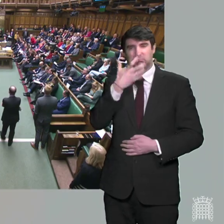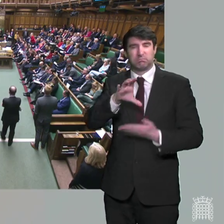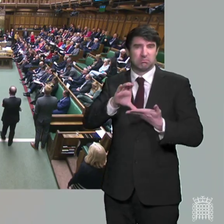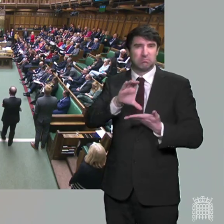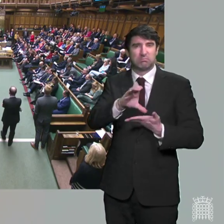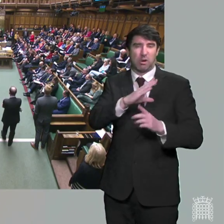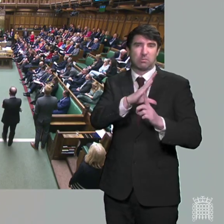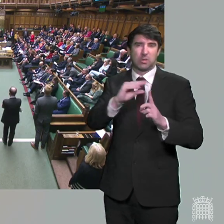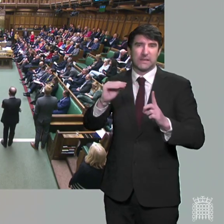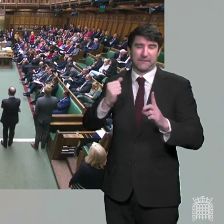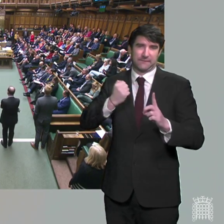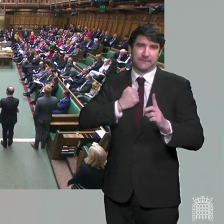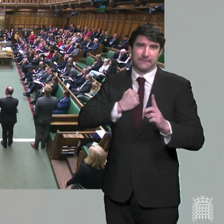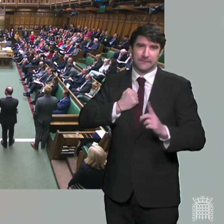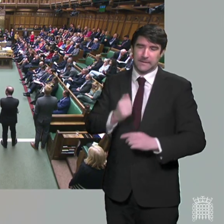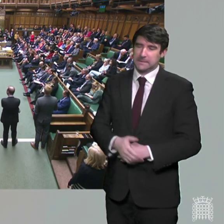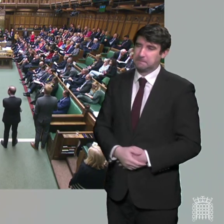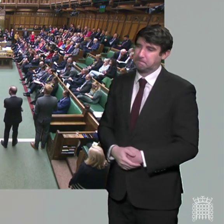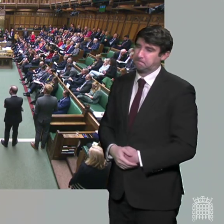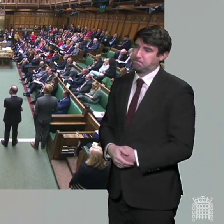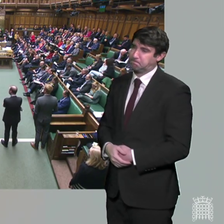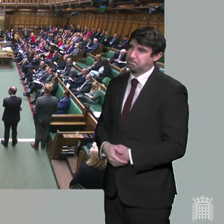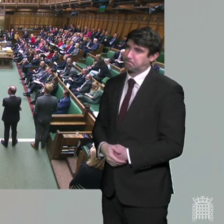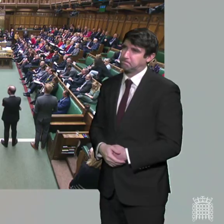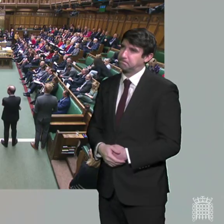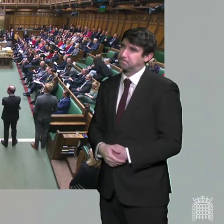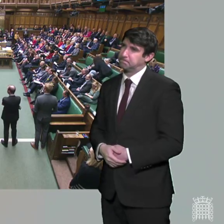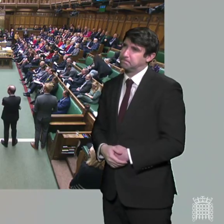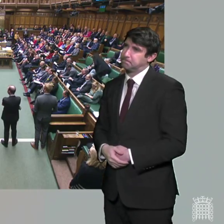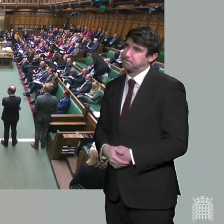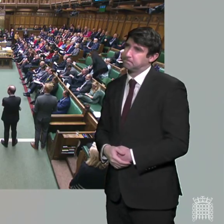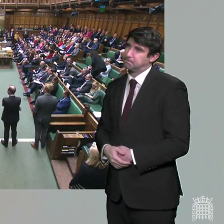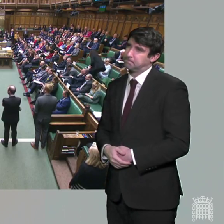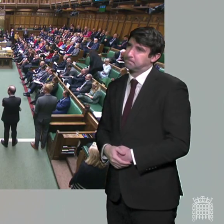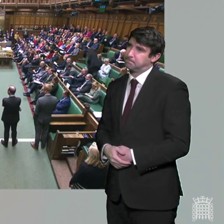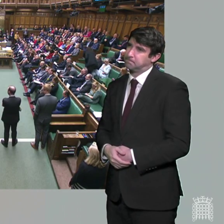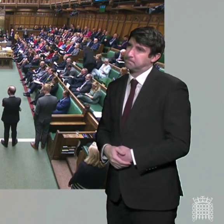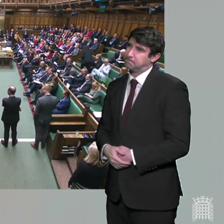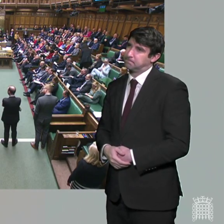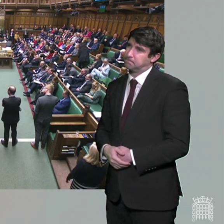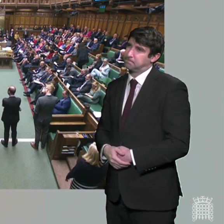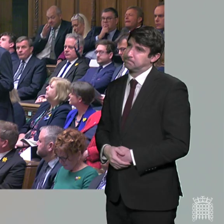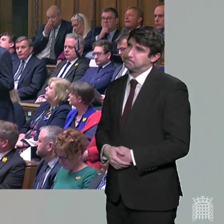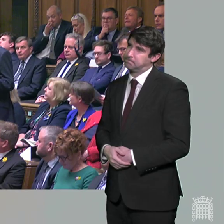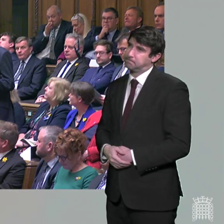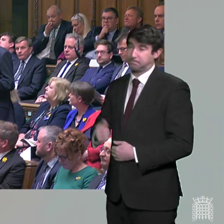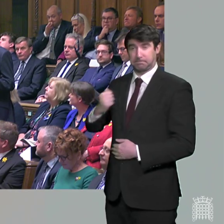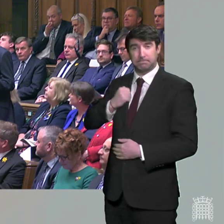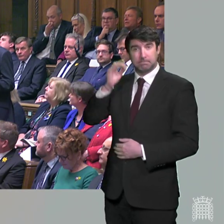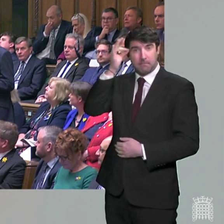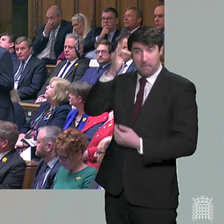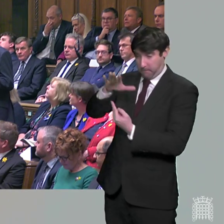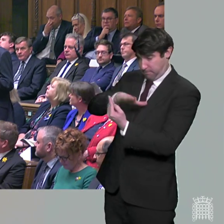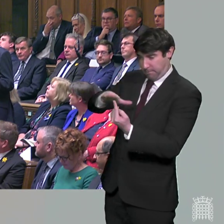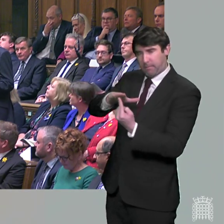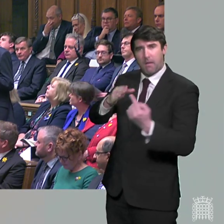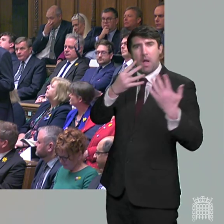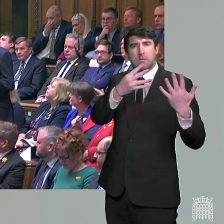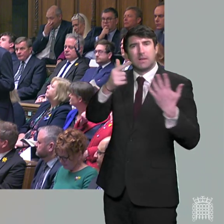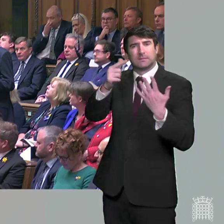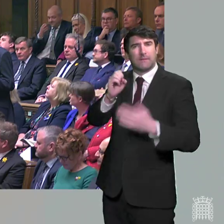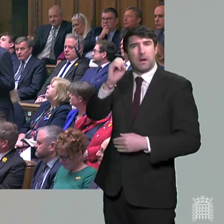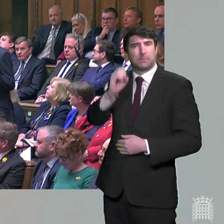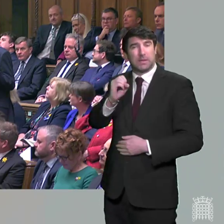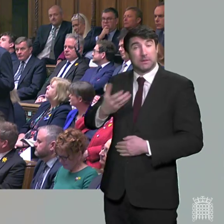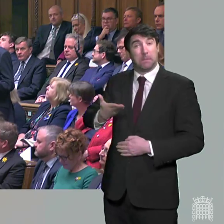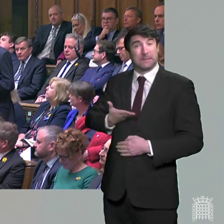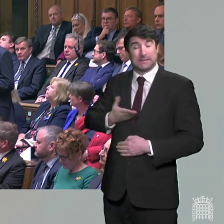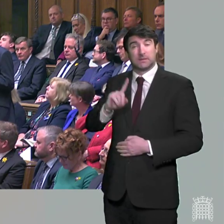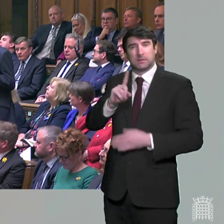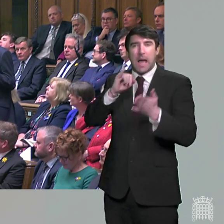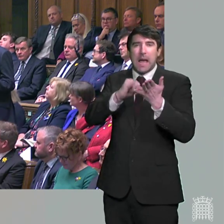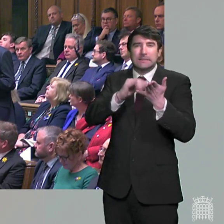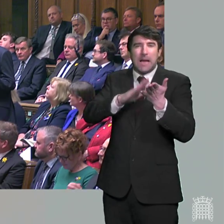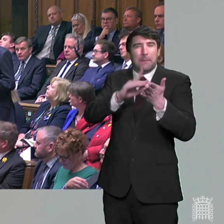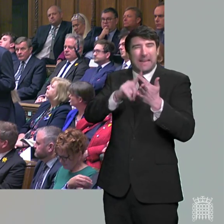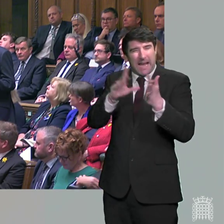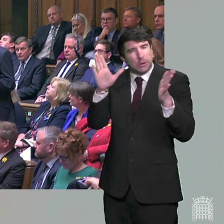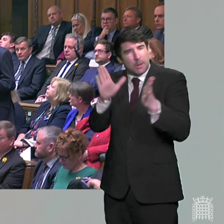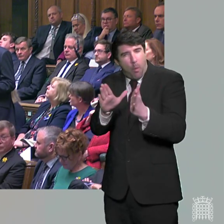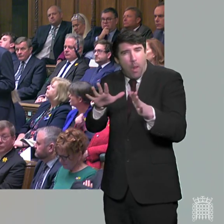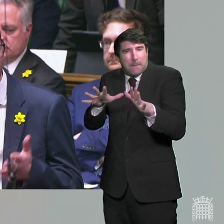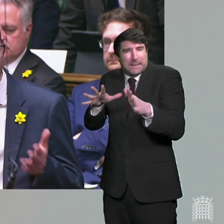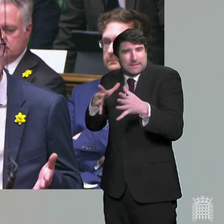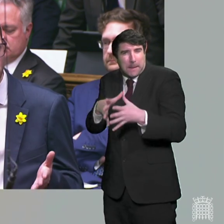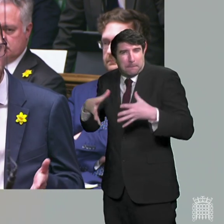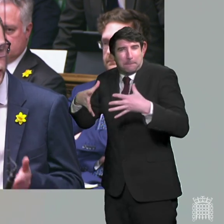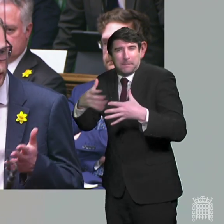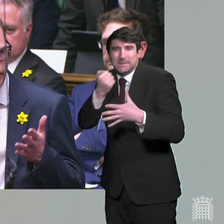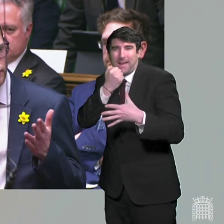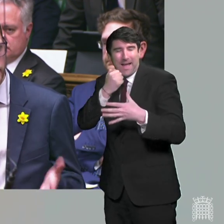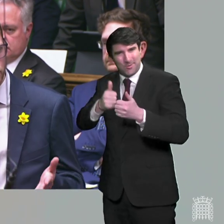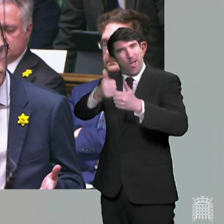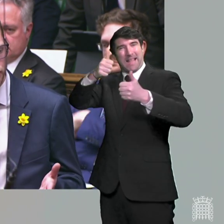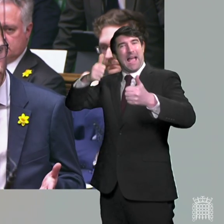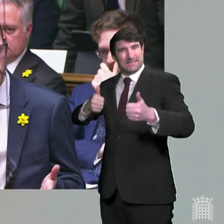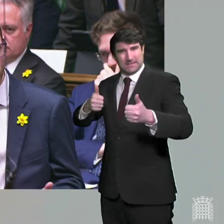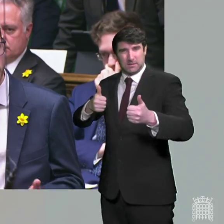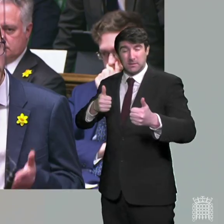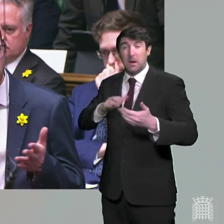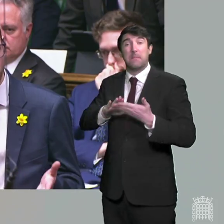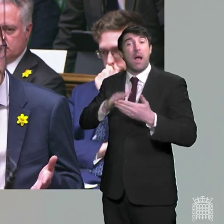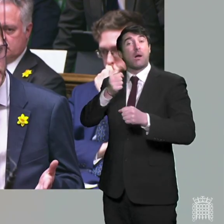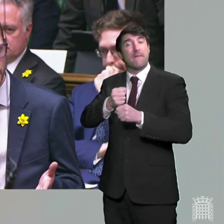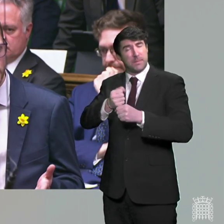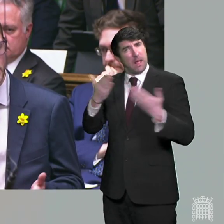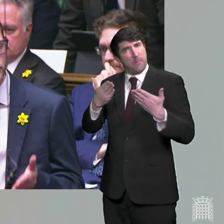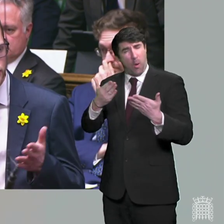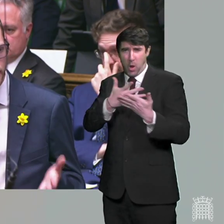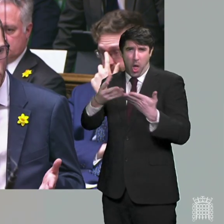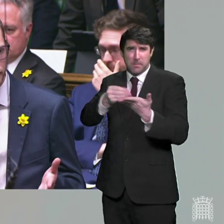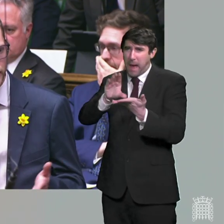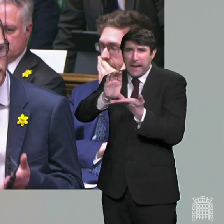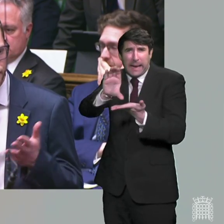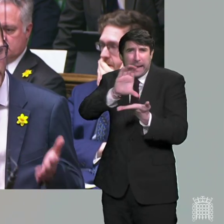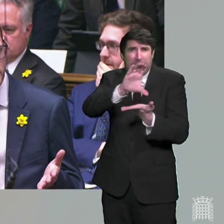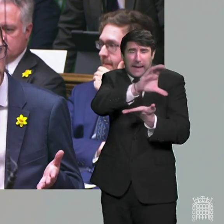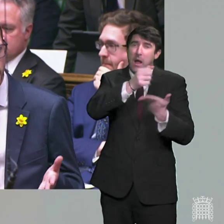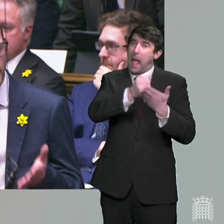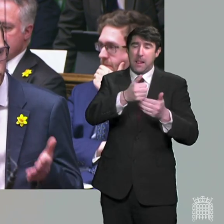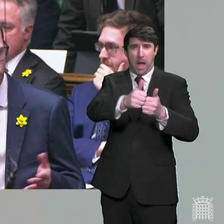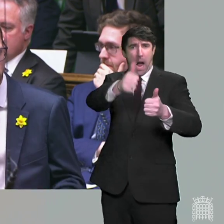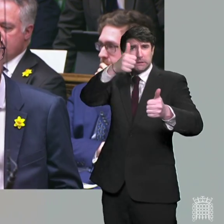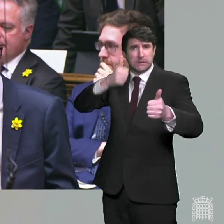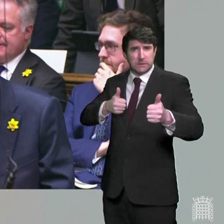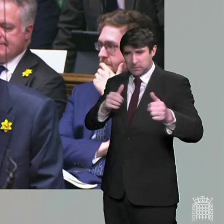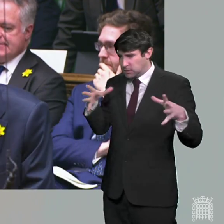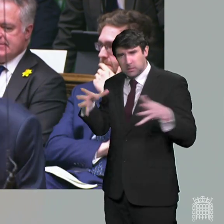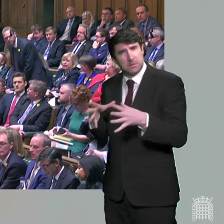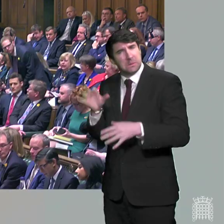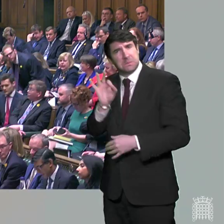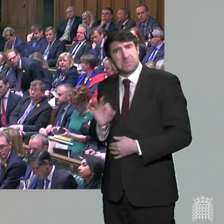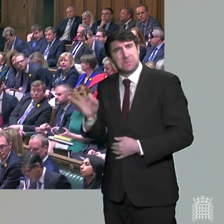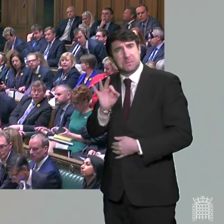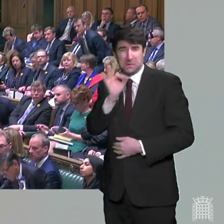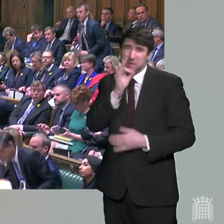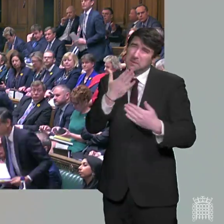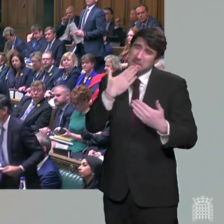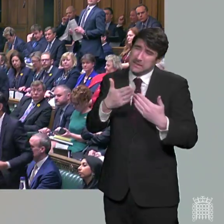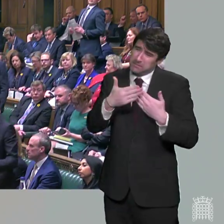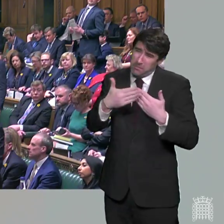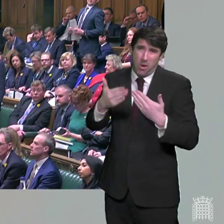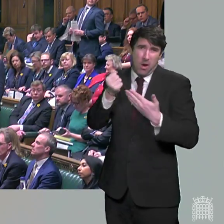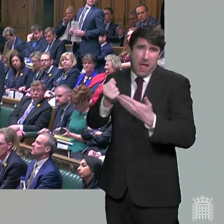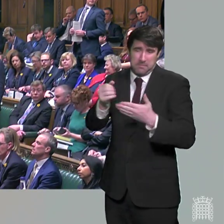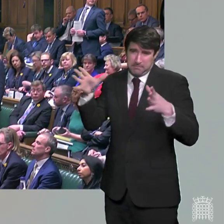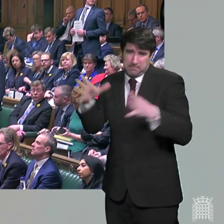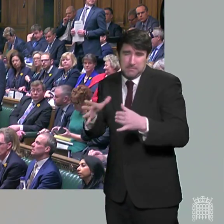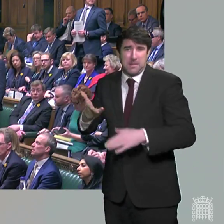Some 97% of ceramics businesses are small and medium-sized enterprises, which means that they have not received the level of support that many other energy-intensive sectors have, so will my right honourable Friend look at what more support, particularly financial support, can be offered to help this sector to decarbonise and invest in energy efficiency measures?